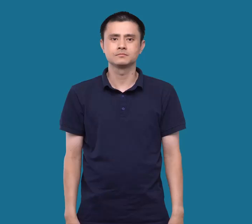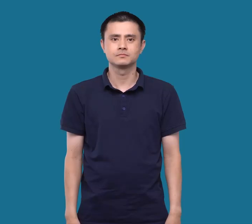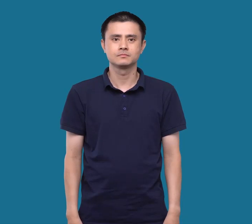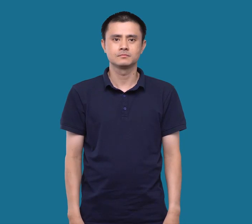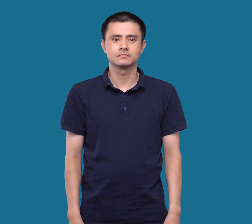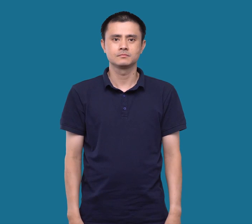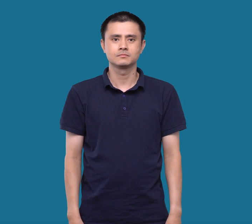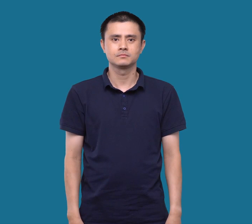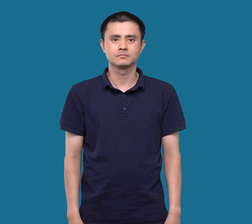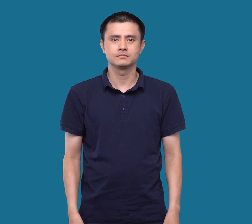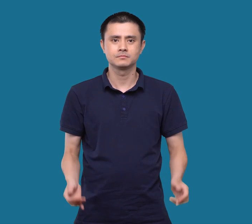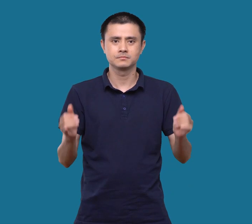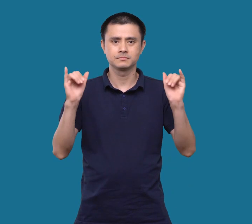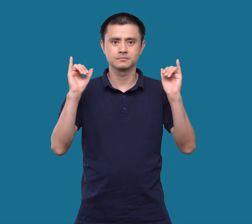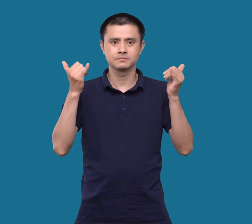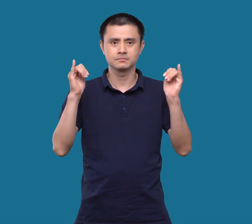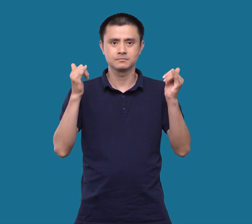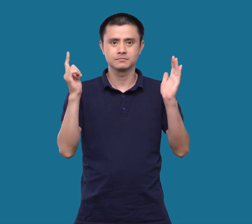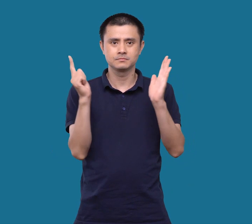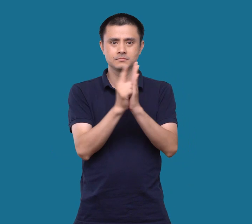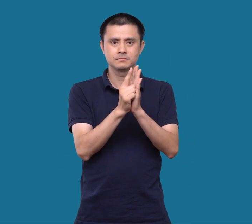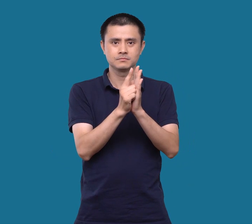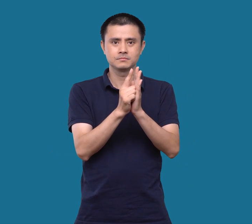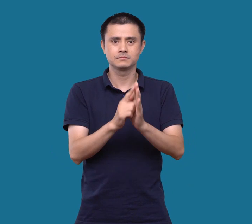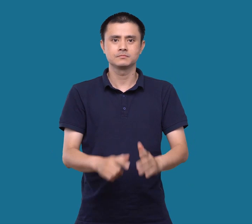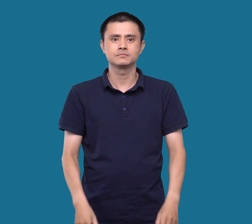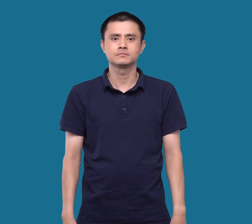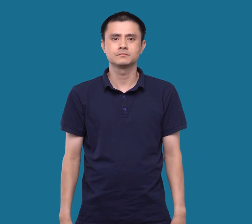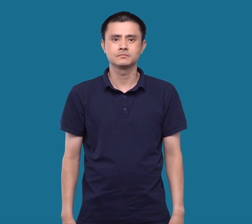luật chơi